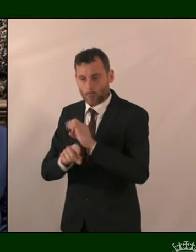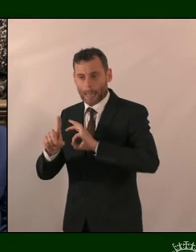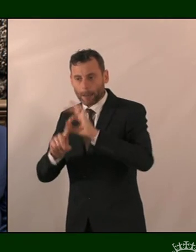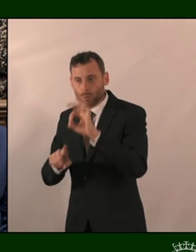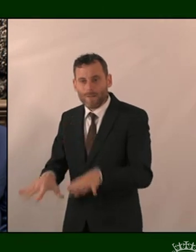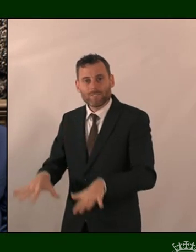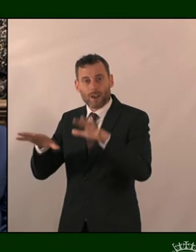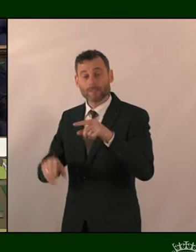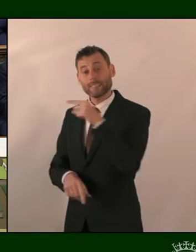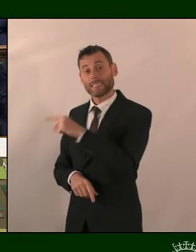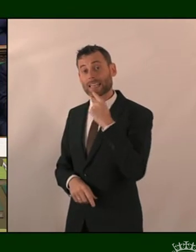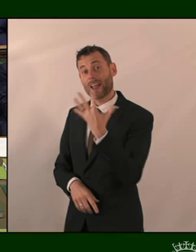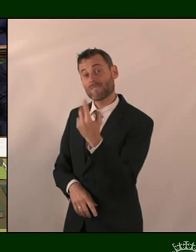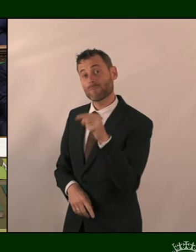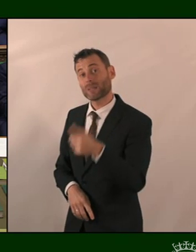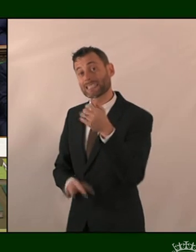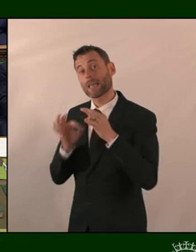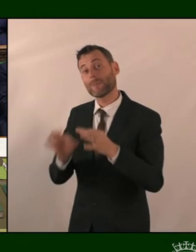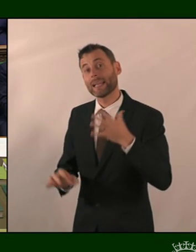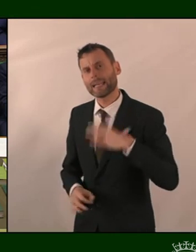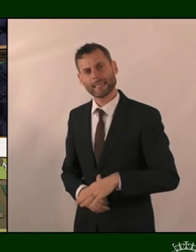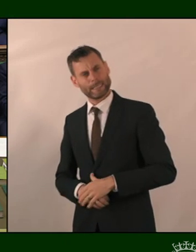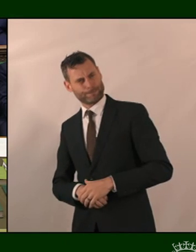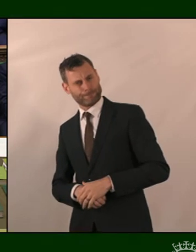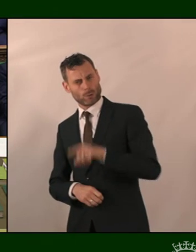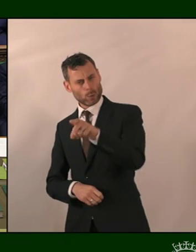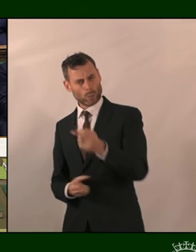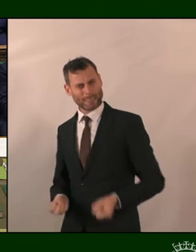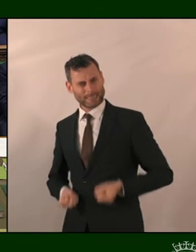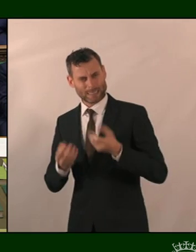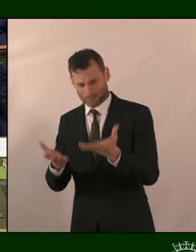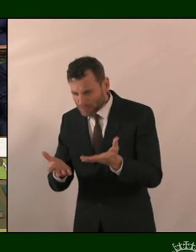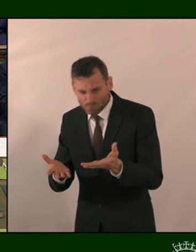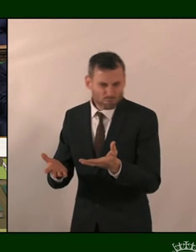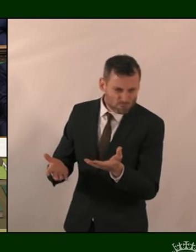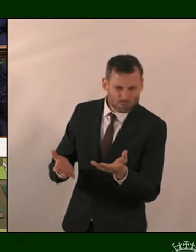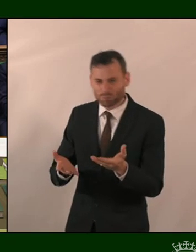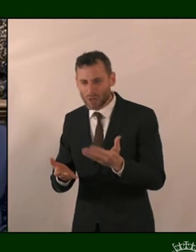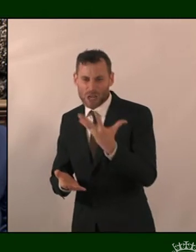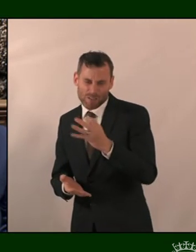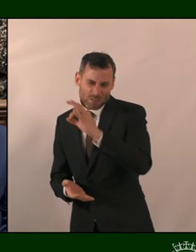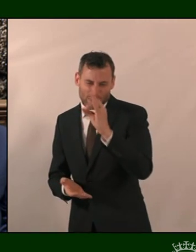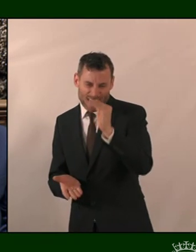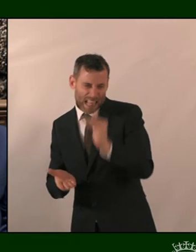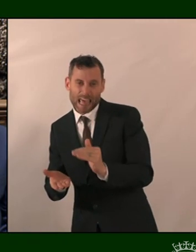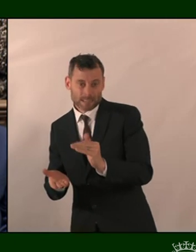It says that £5.6 billion is needed. So far as I am aware, the Government are investing less than half of that.